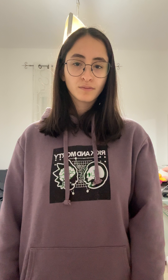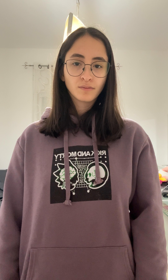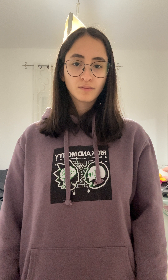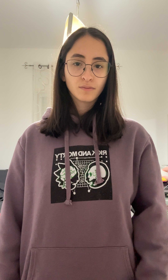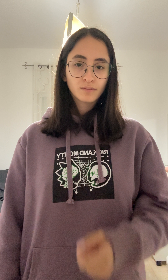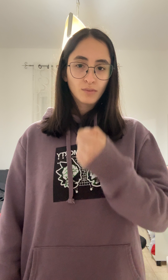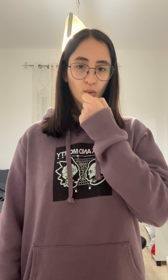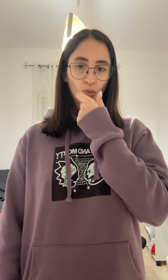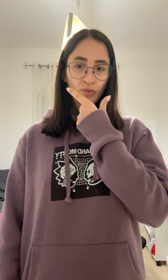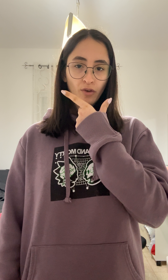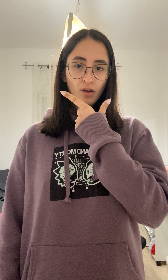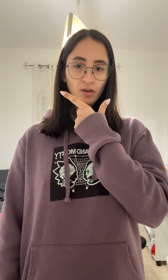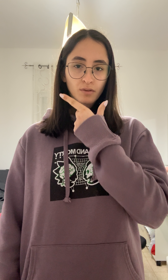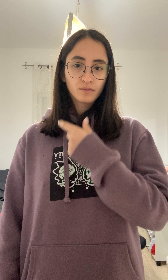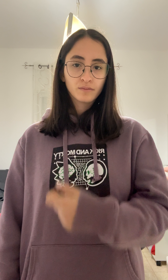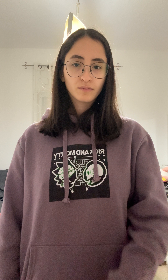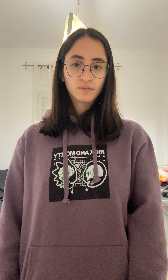תרופה